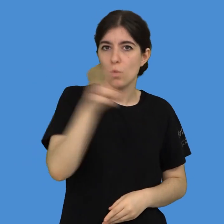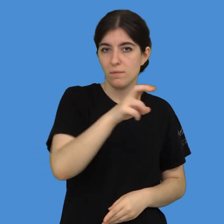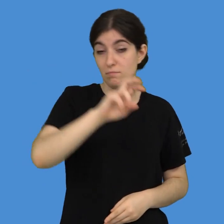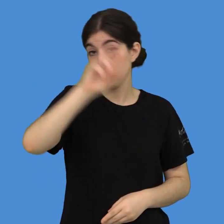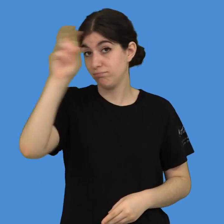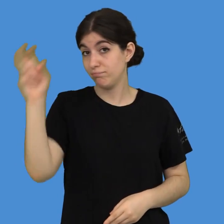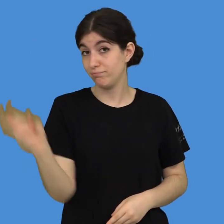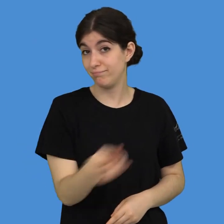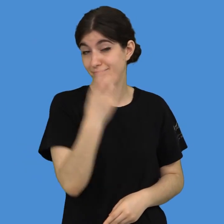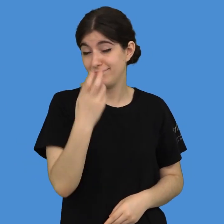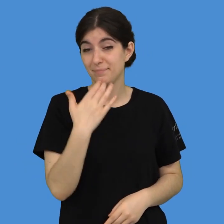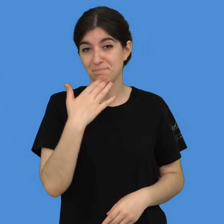etc